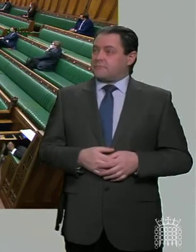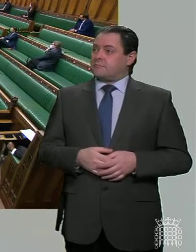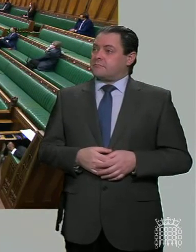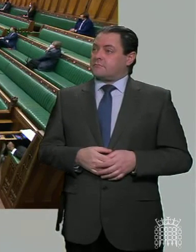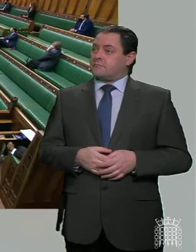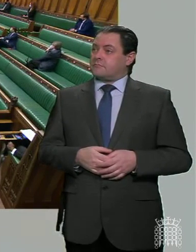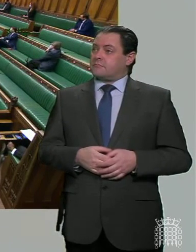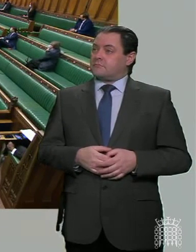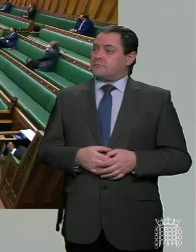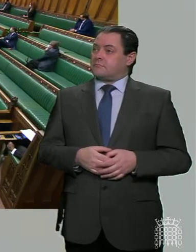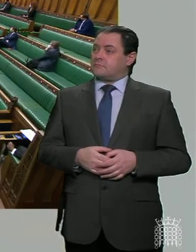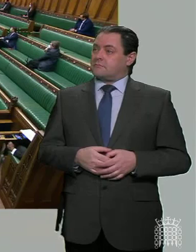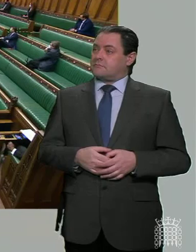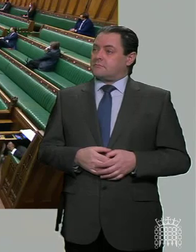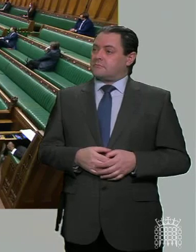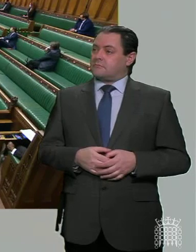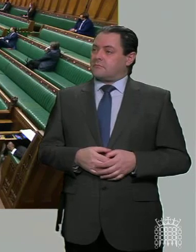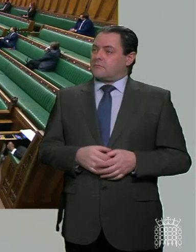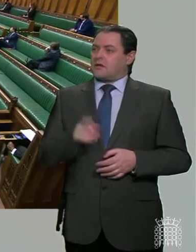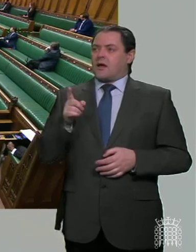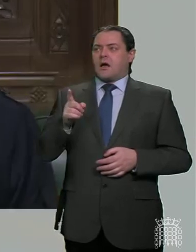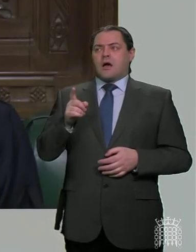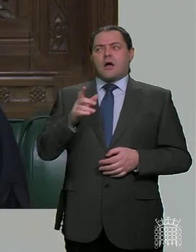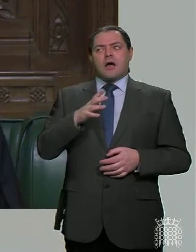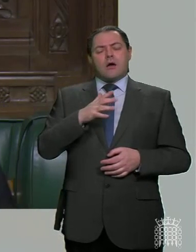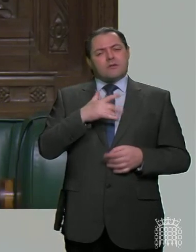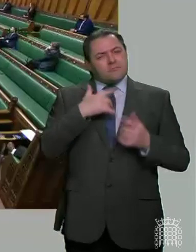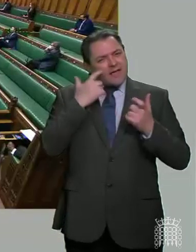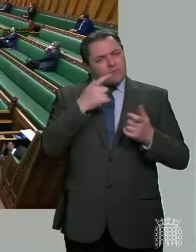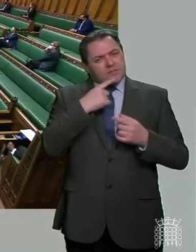We have to be a little bit careful, because nobody would misrepresent anyone in this House.